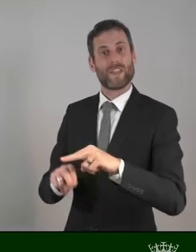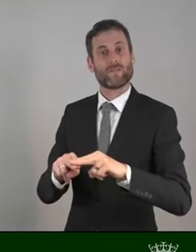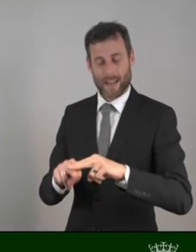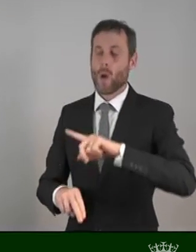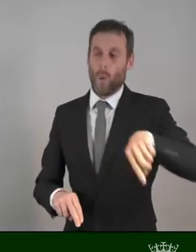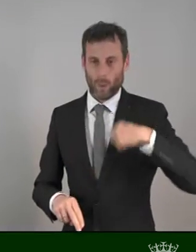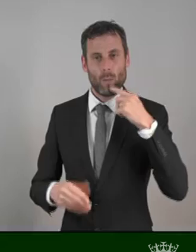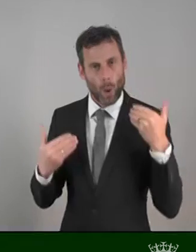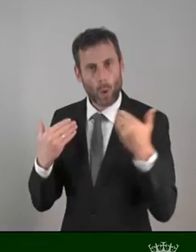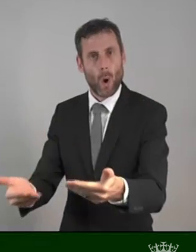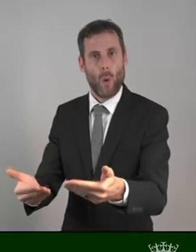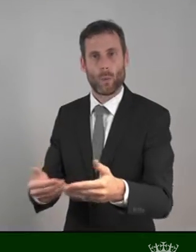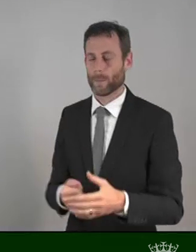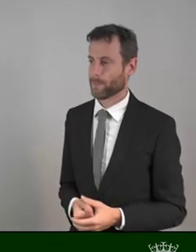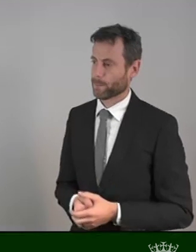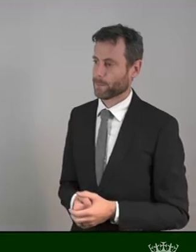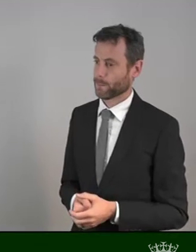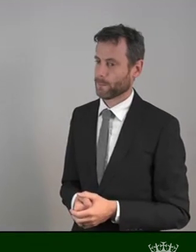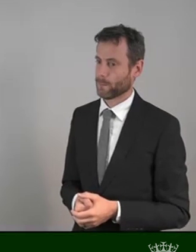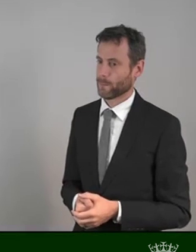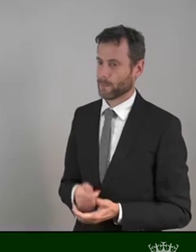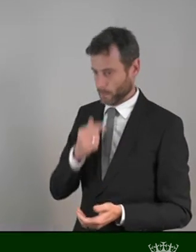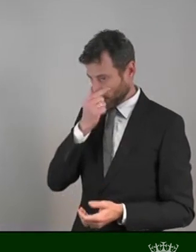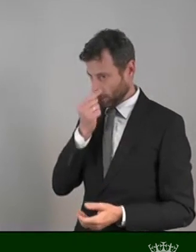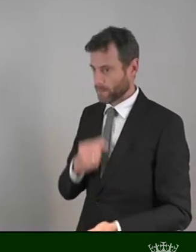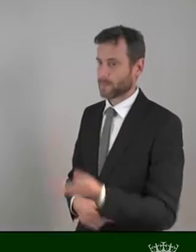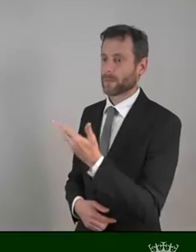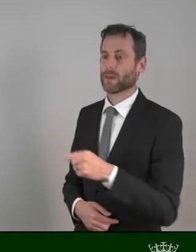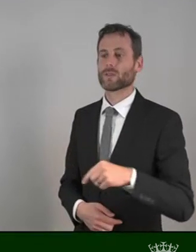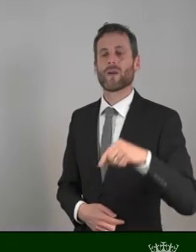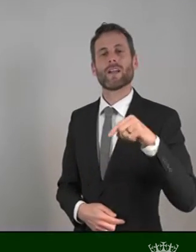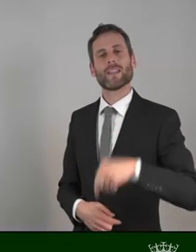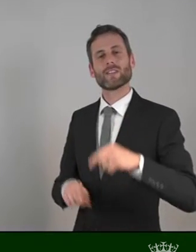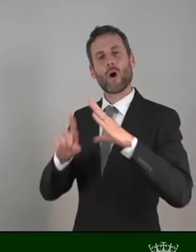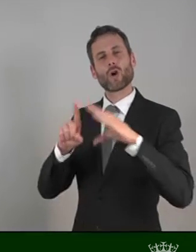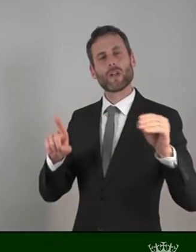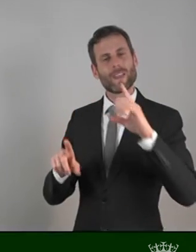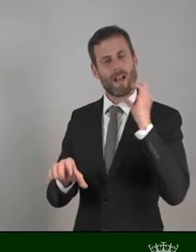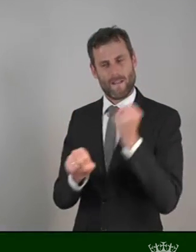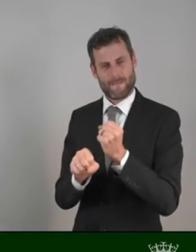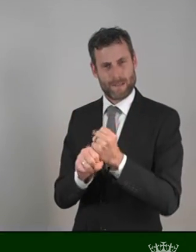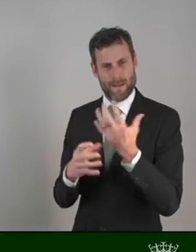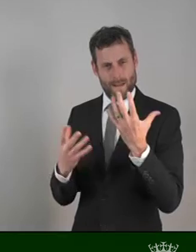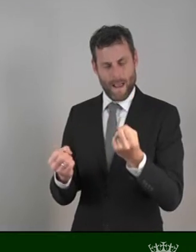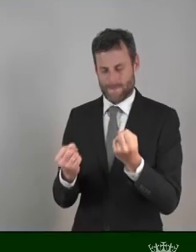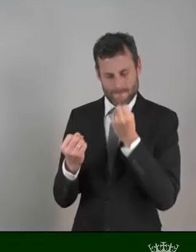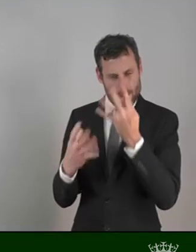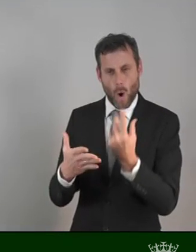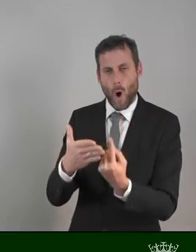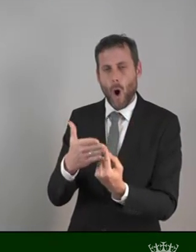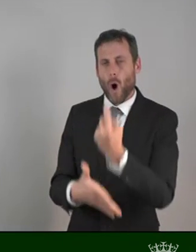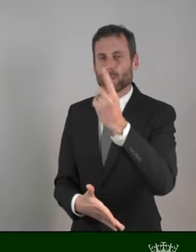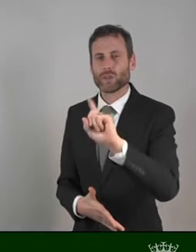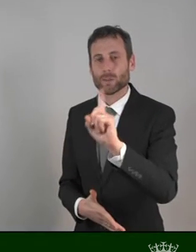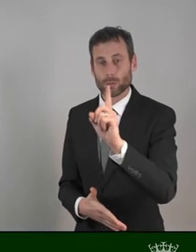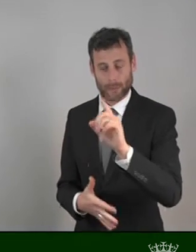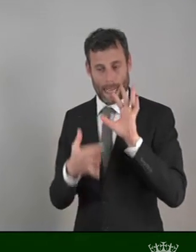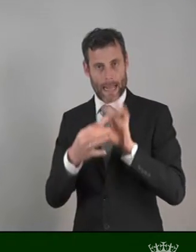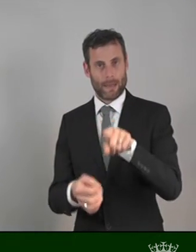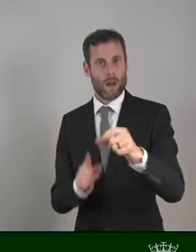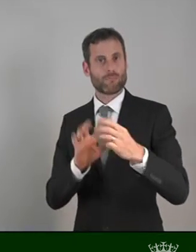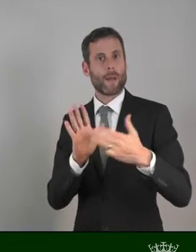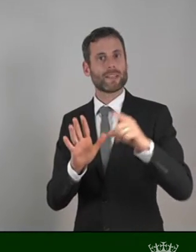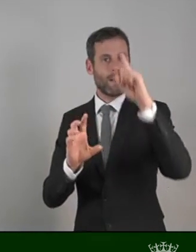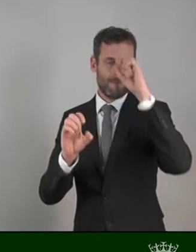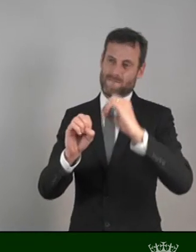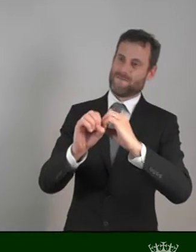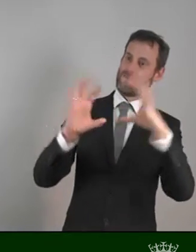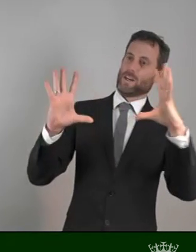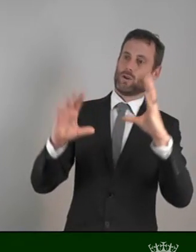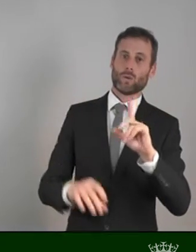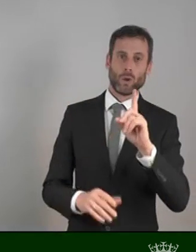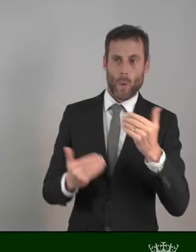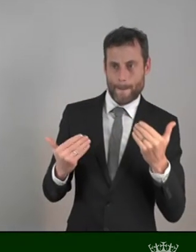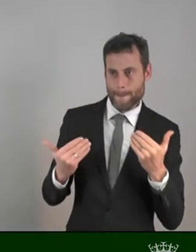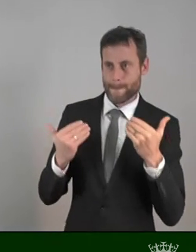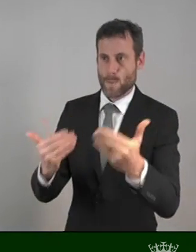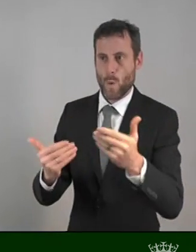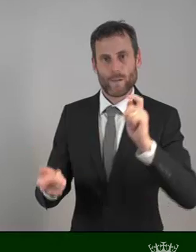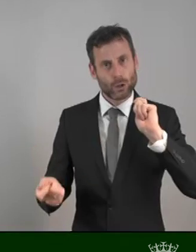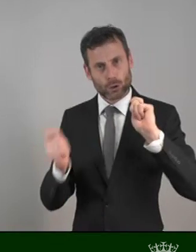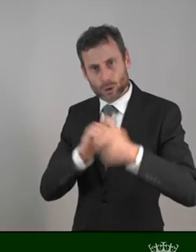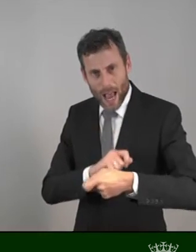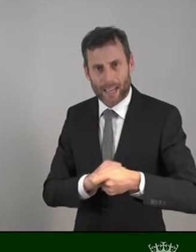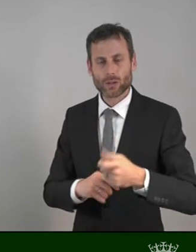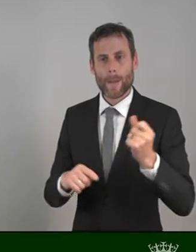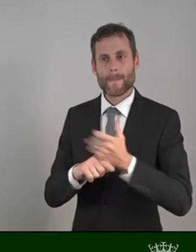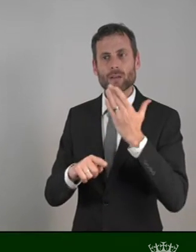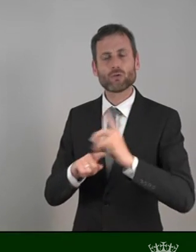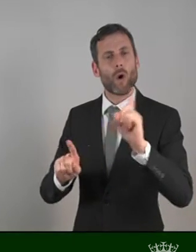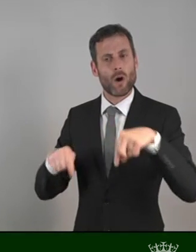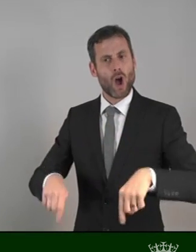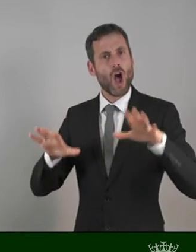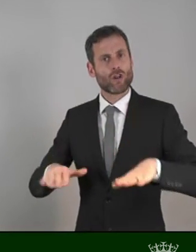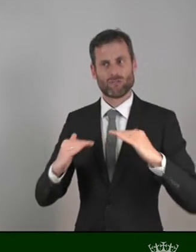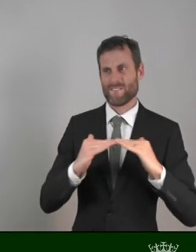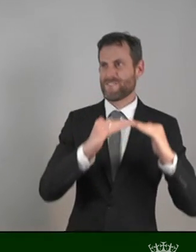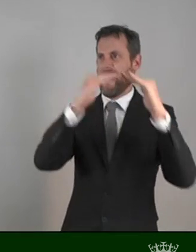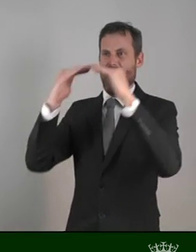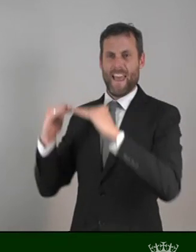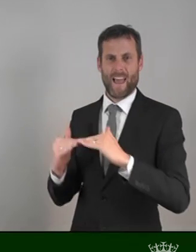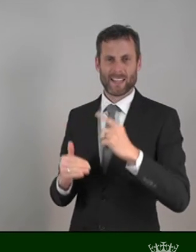With our Prime Minister’s vision, this Conservative Government have an incredible opportunity to deliver change by driving forward the levelling up of parts of the country that have lagged behind London.